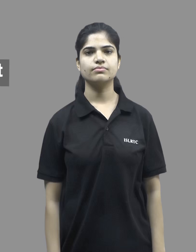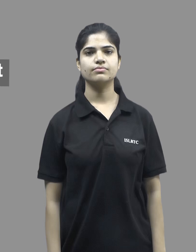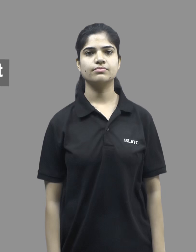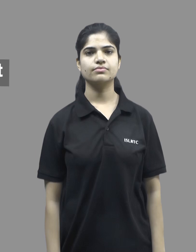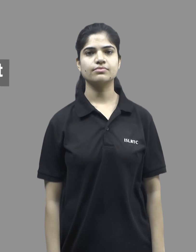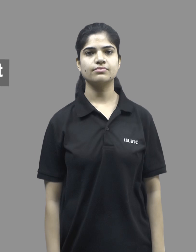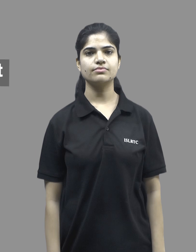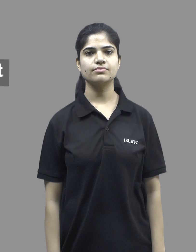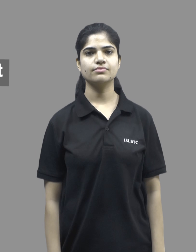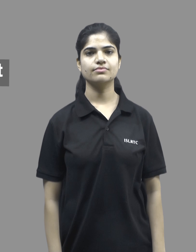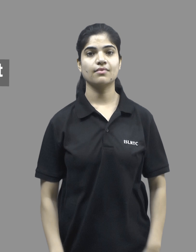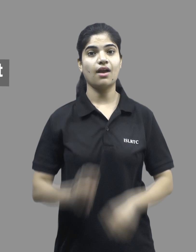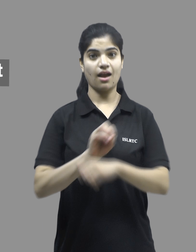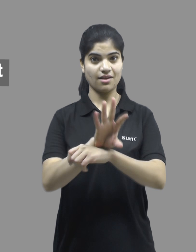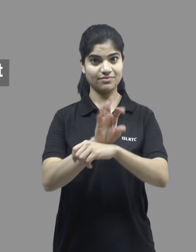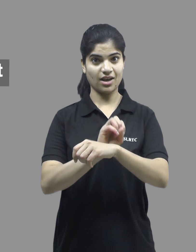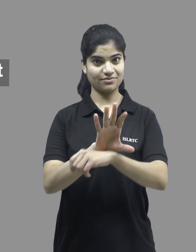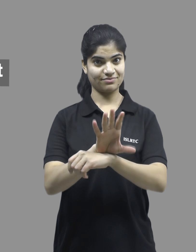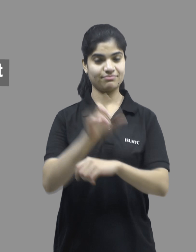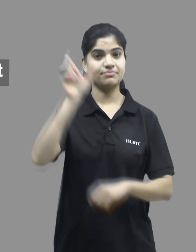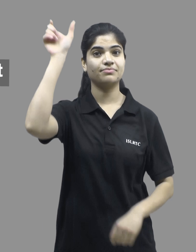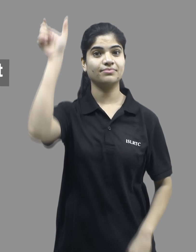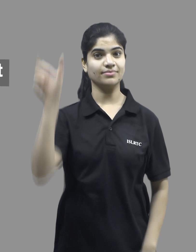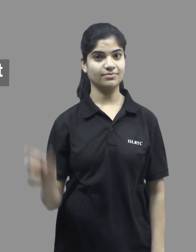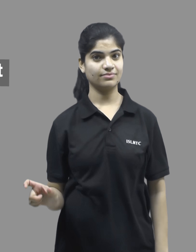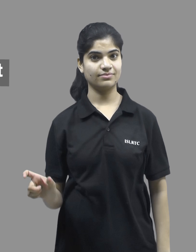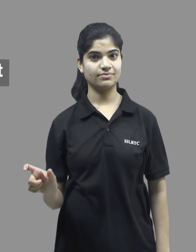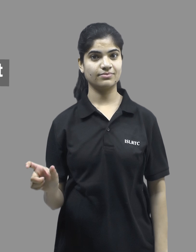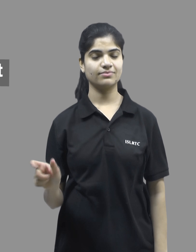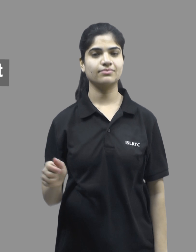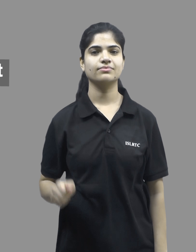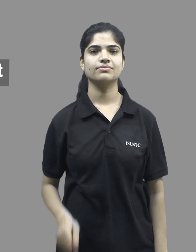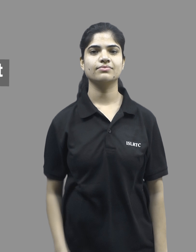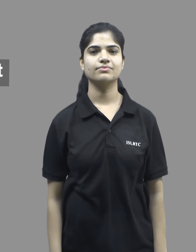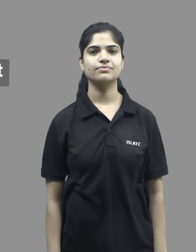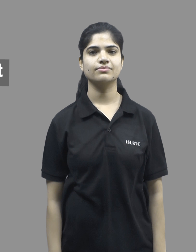Consultant